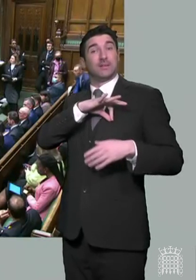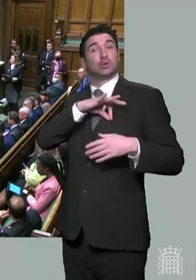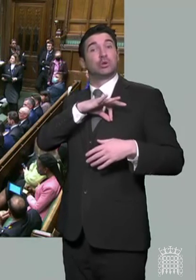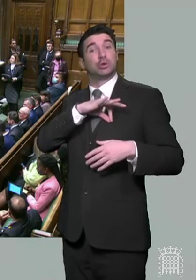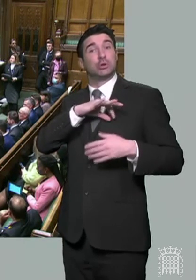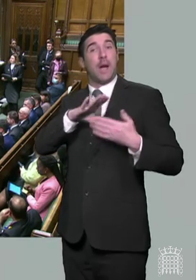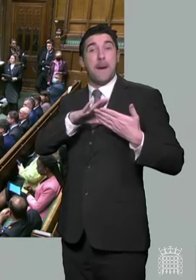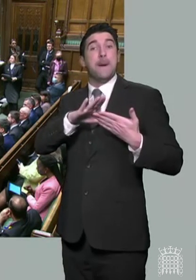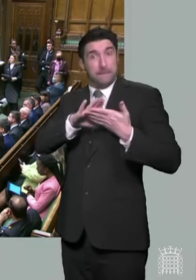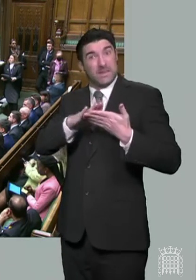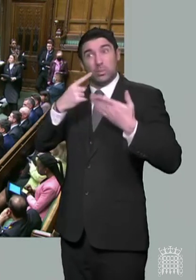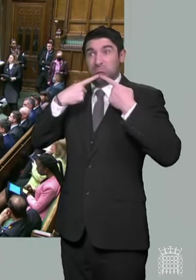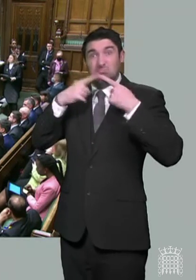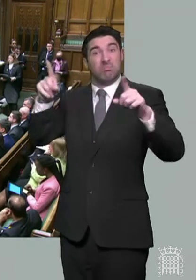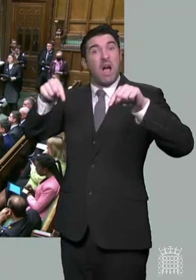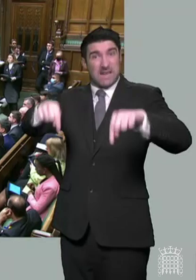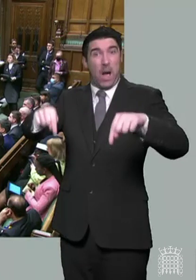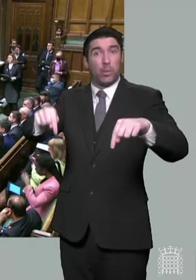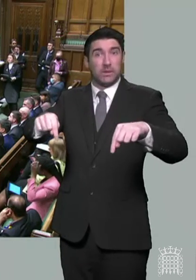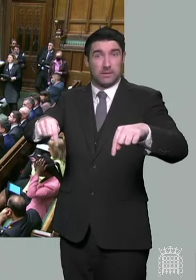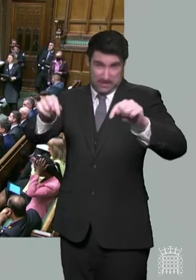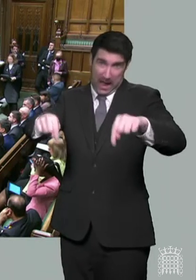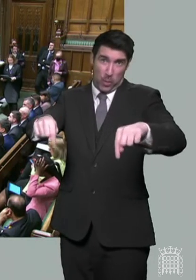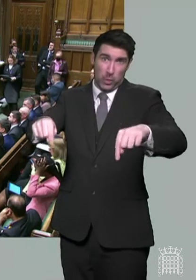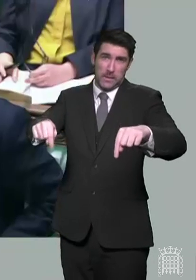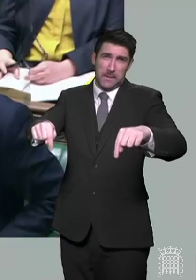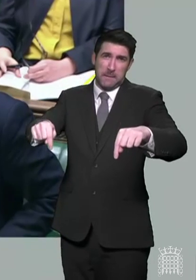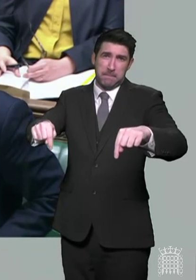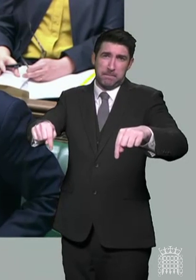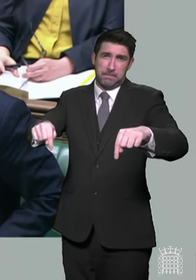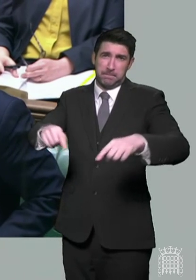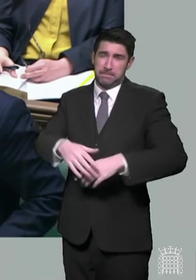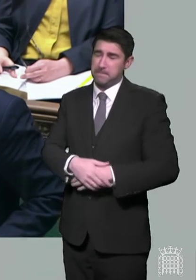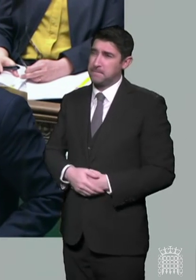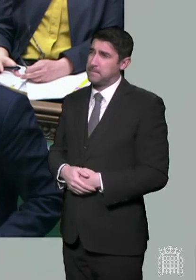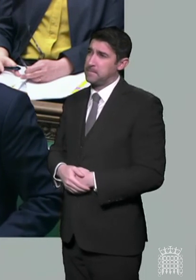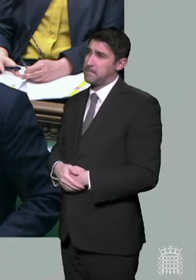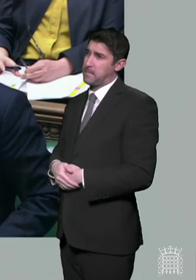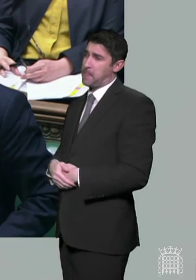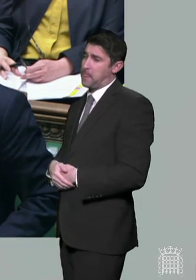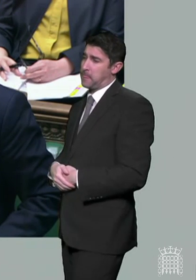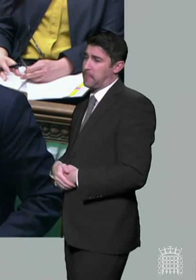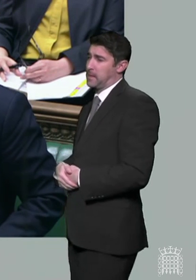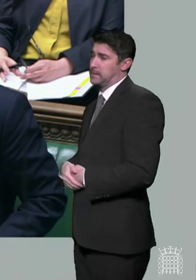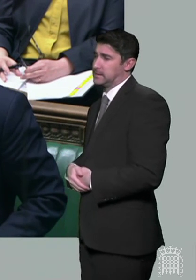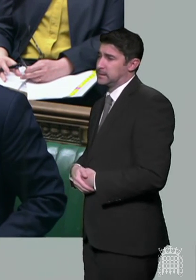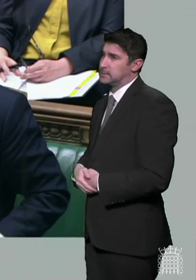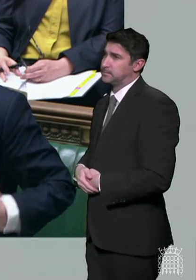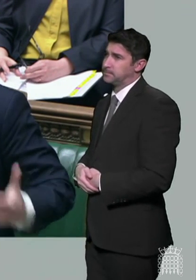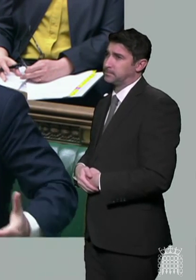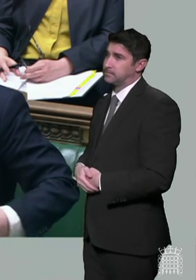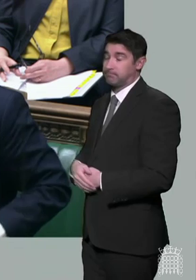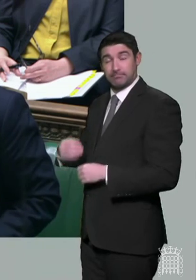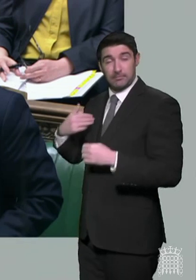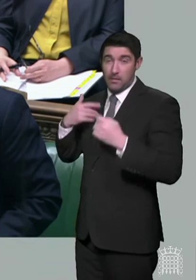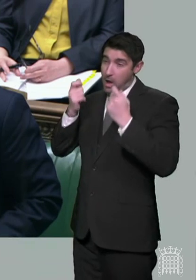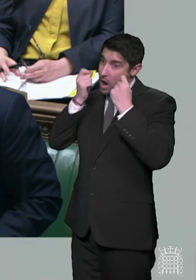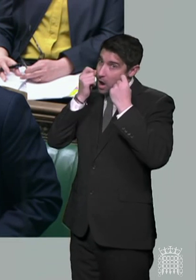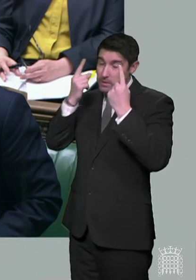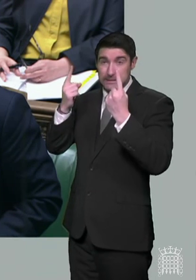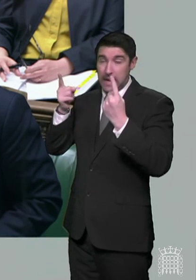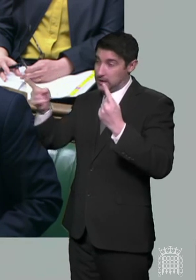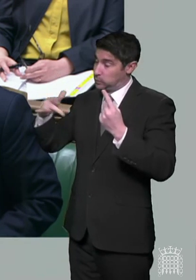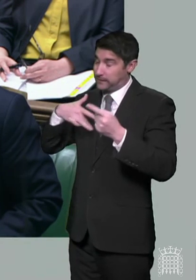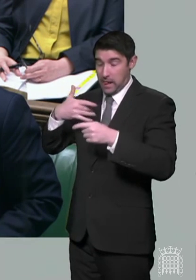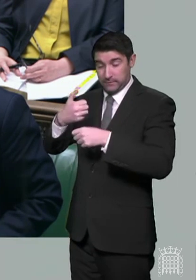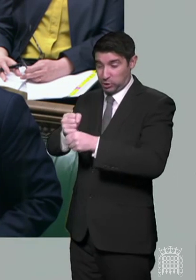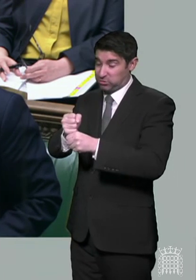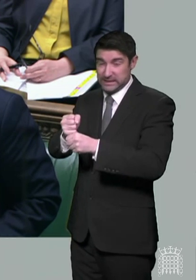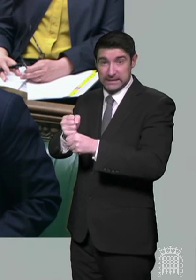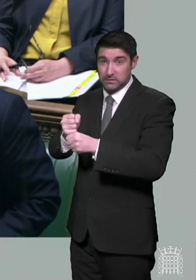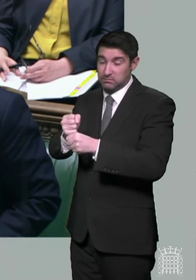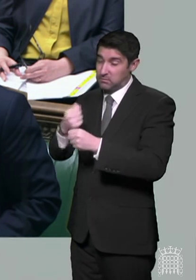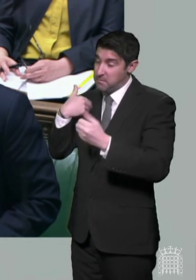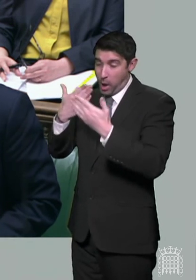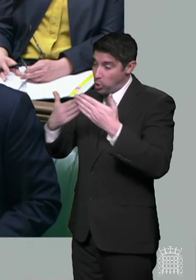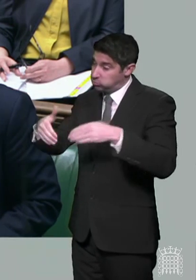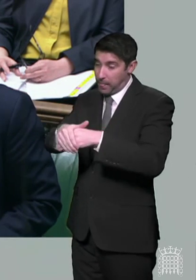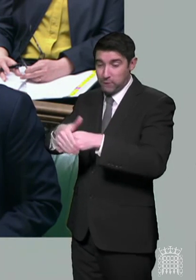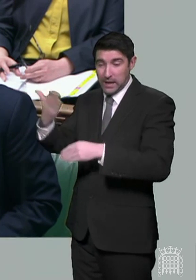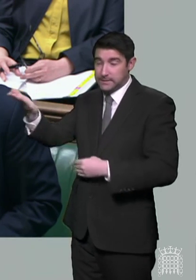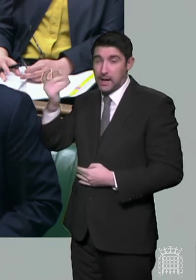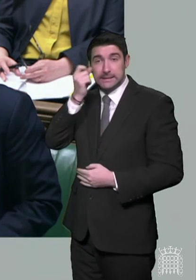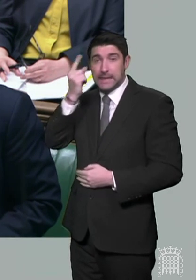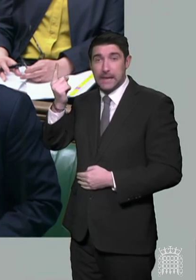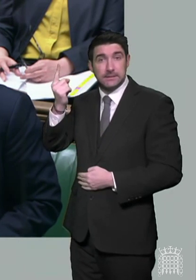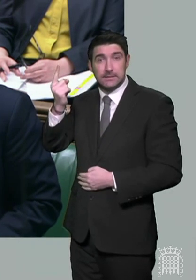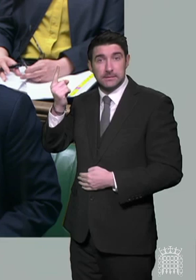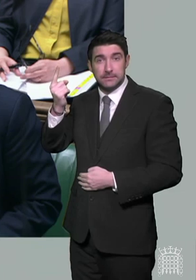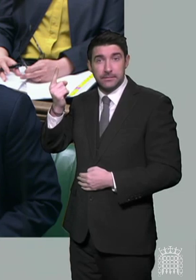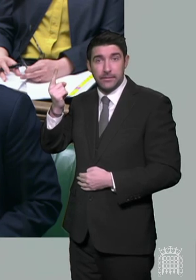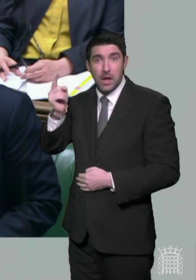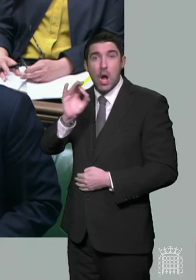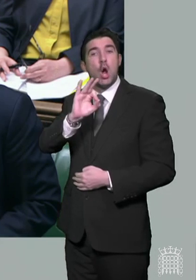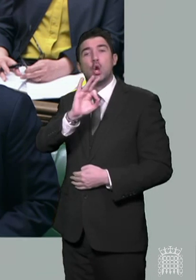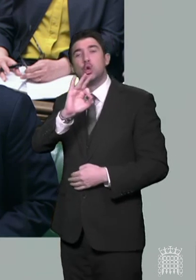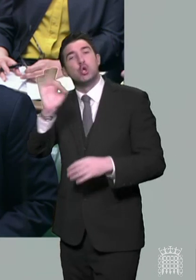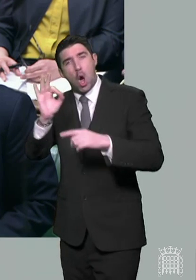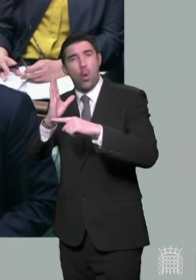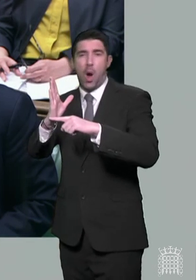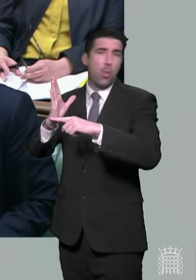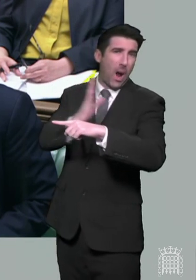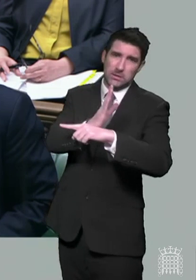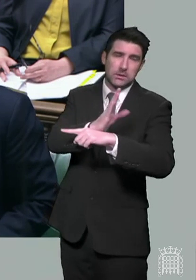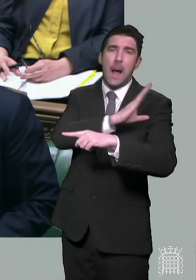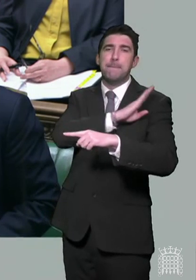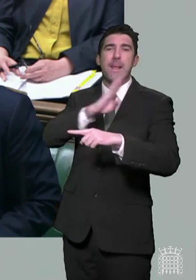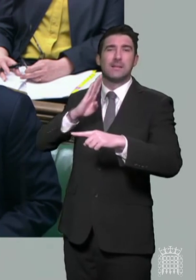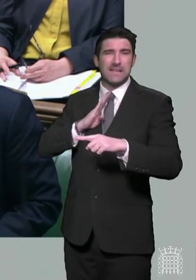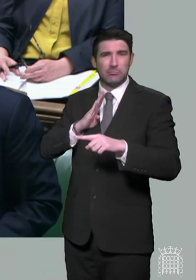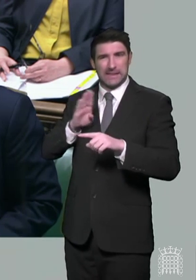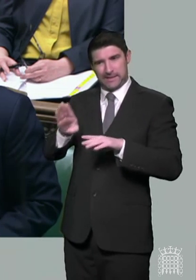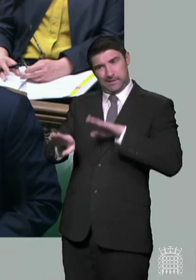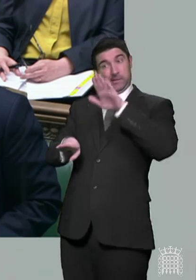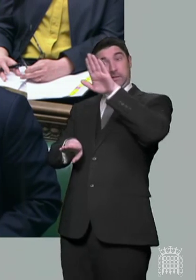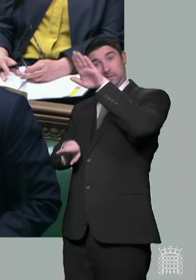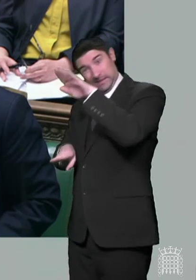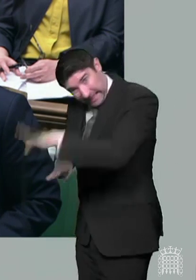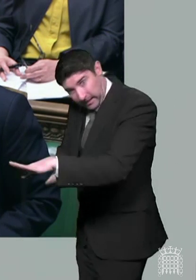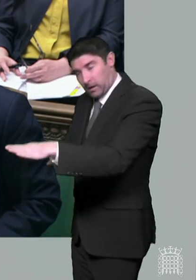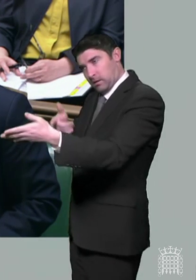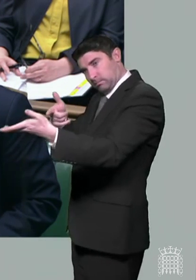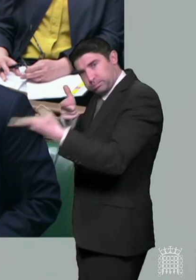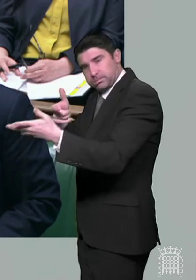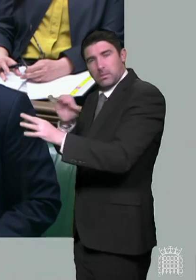I hear the honourable Gentleman, and I know that the whole House will understand his feelings and his frustration that no country in the west is going directly to the support of the Ukrainians with direct military assistance.